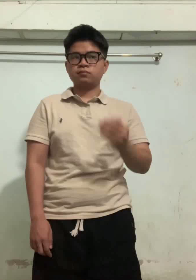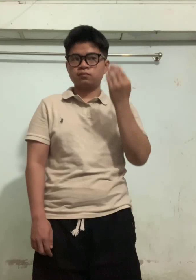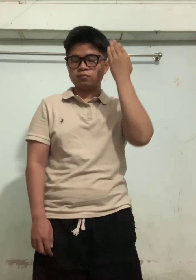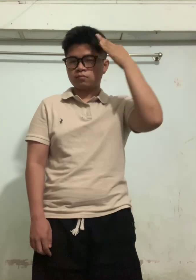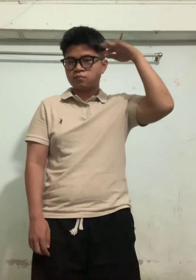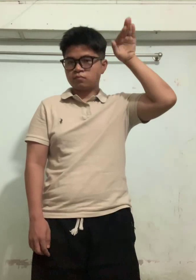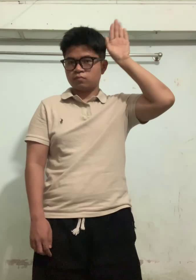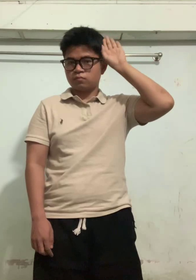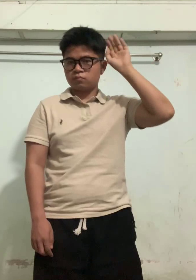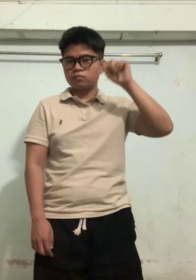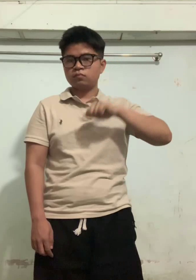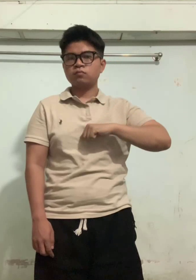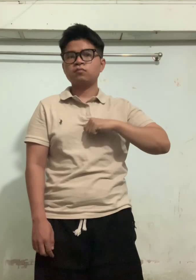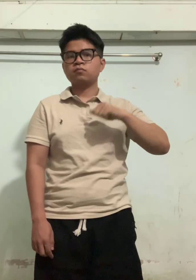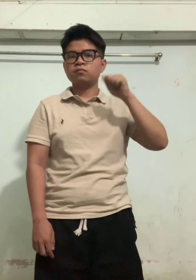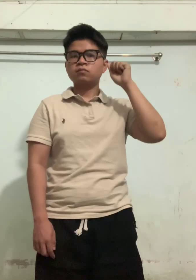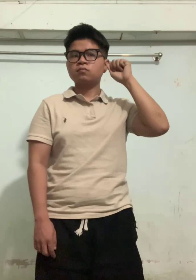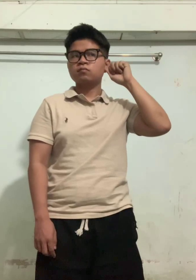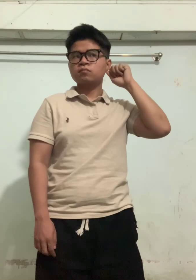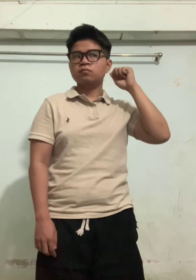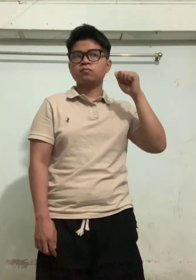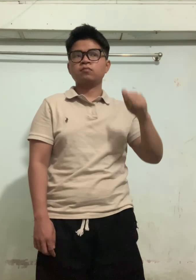thay co